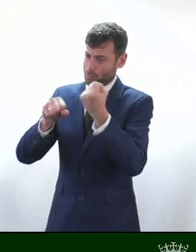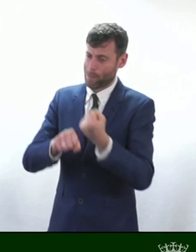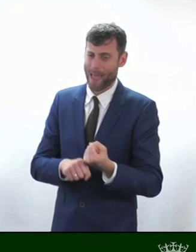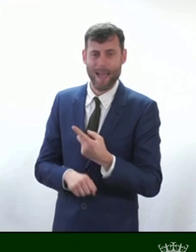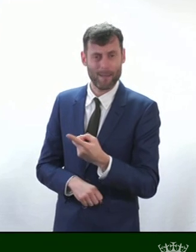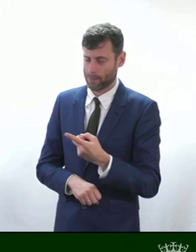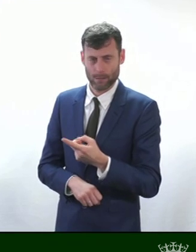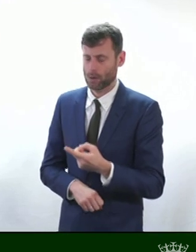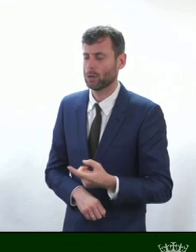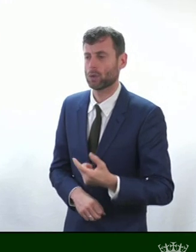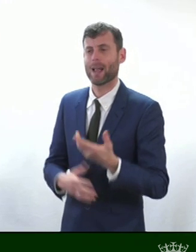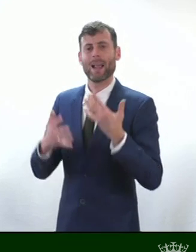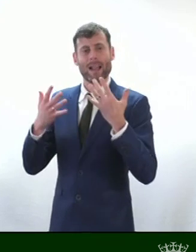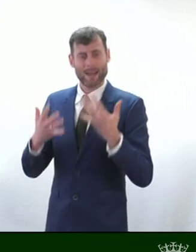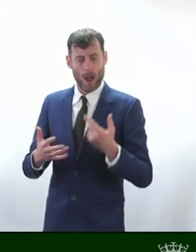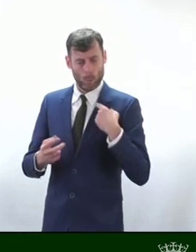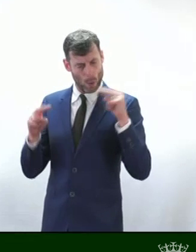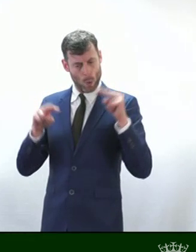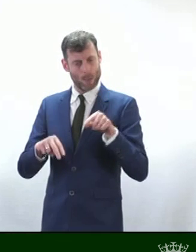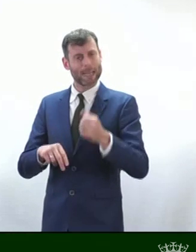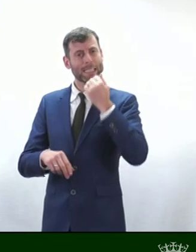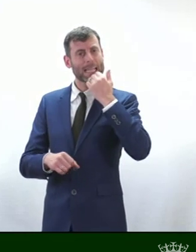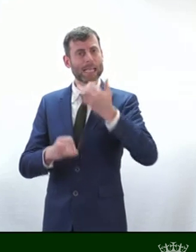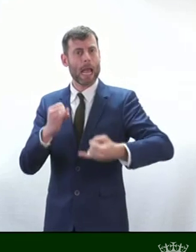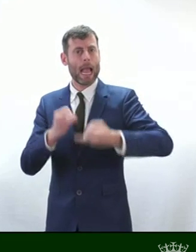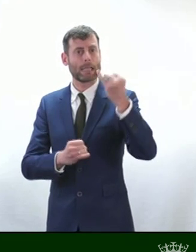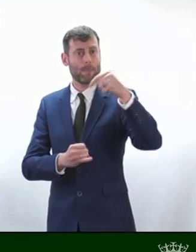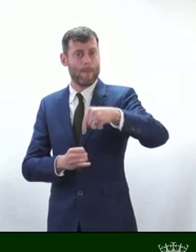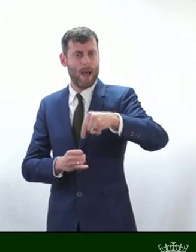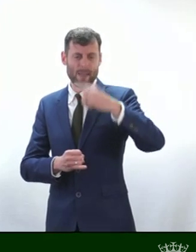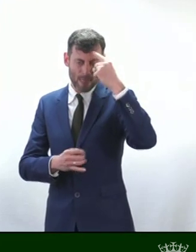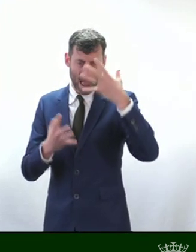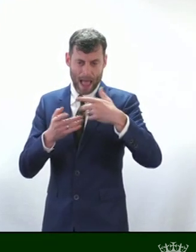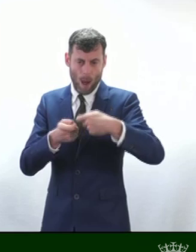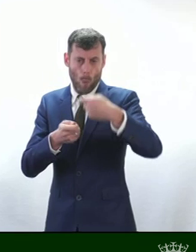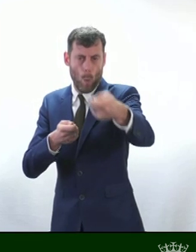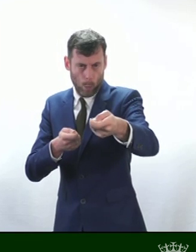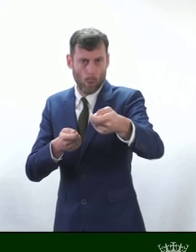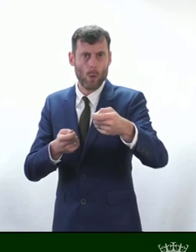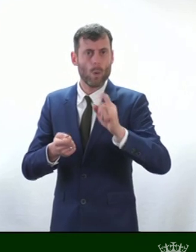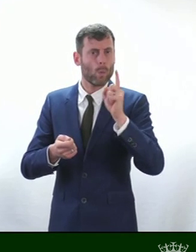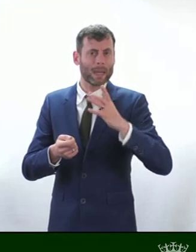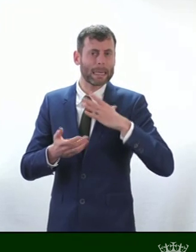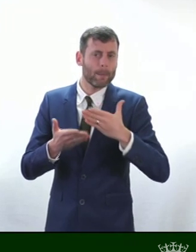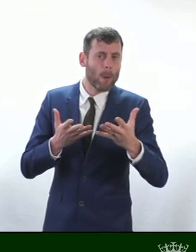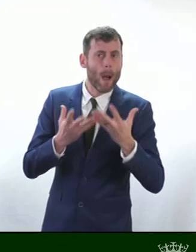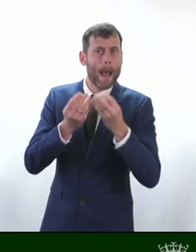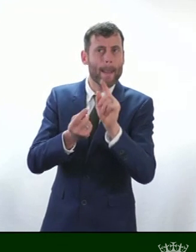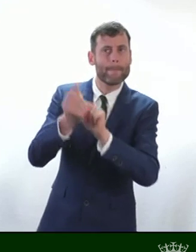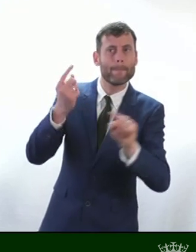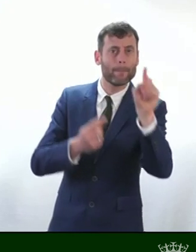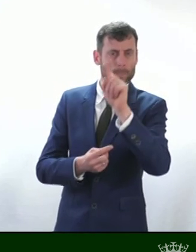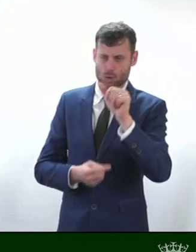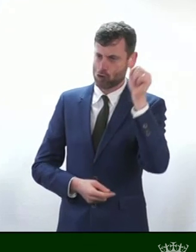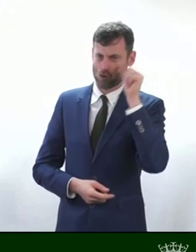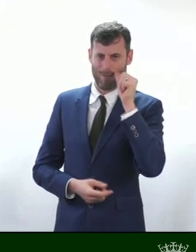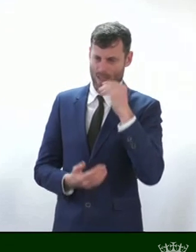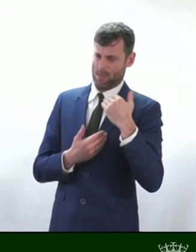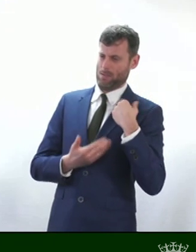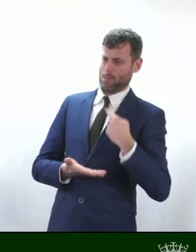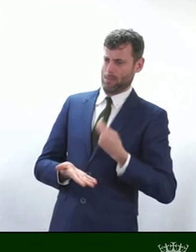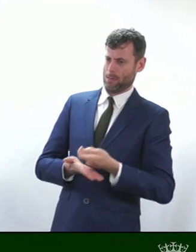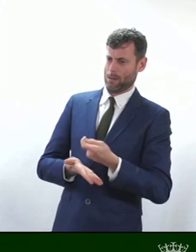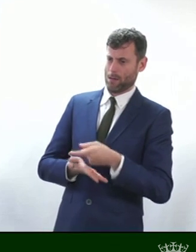Friend that we are looking now urgently—before the expiry of the current arrangements—at what we can do to take them forward and support leaseholders, who are in a very unfair position.